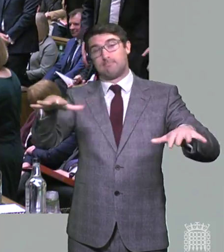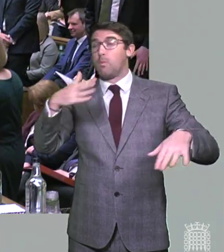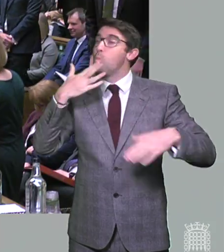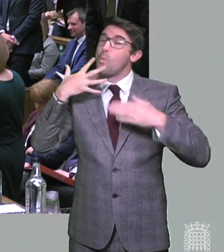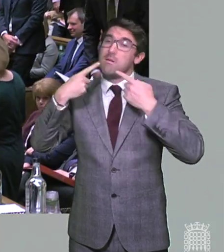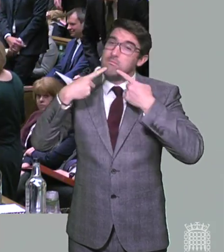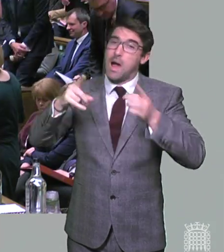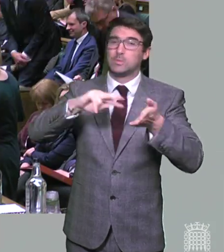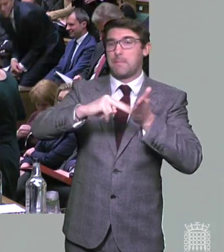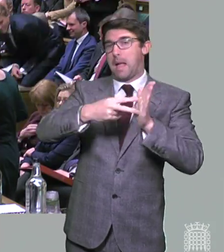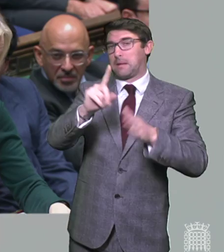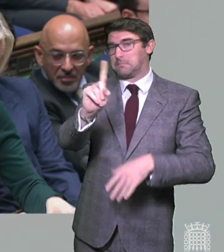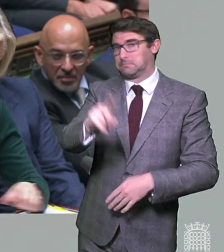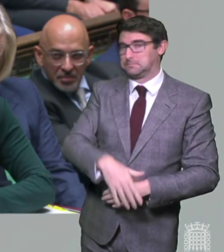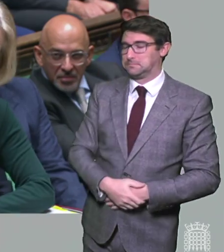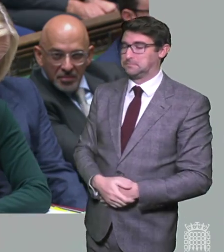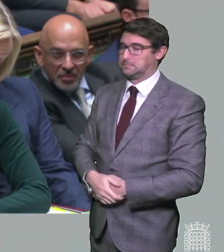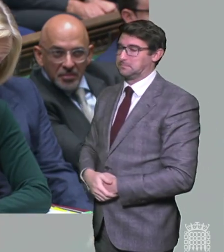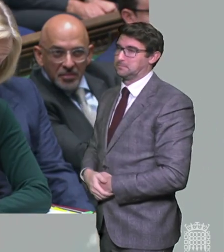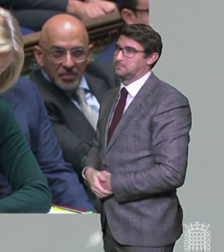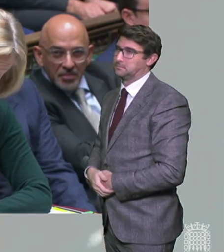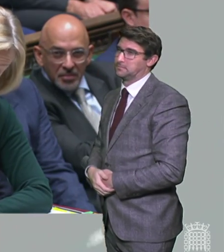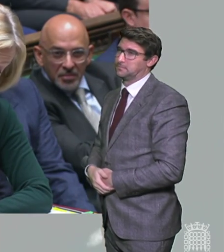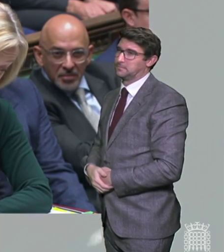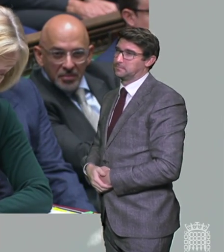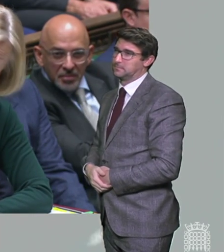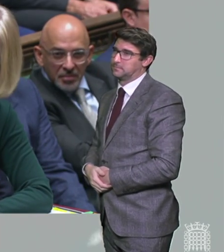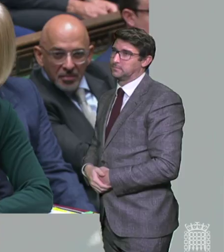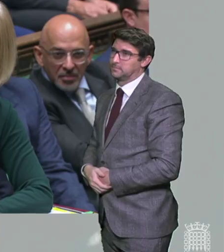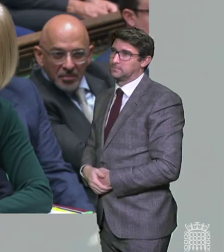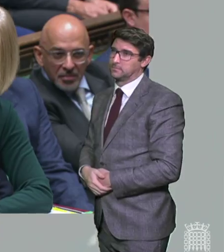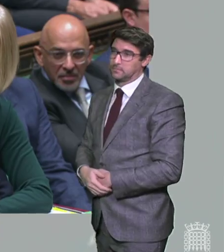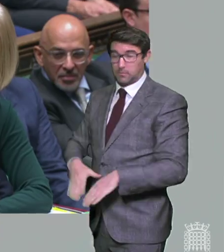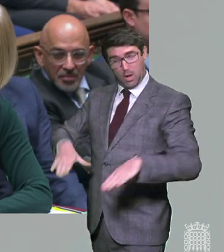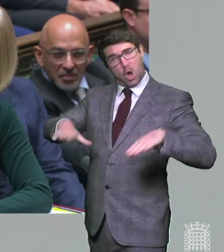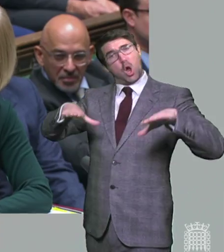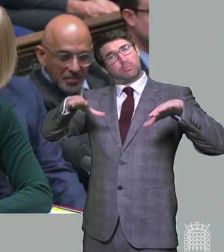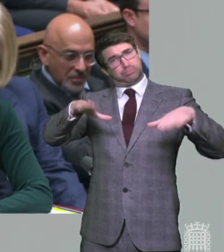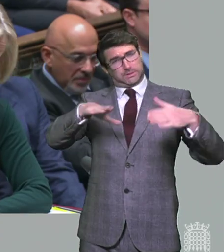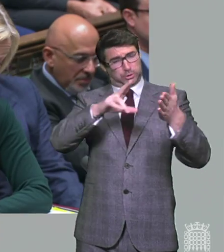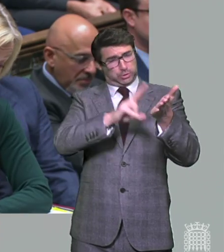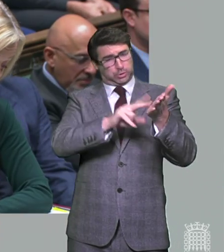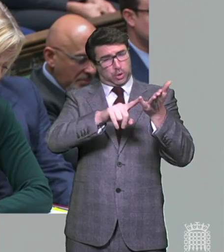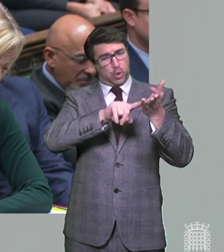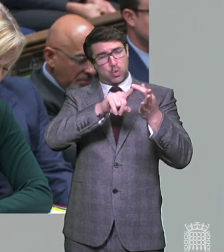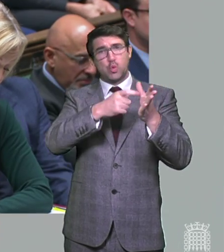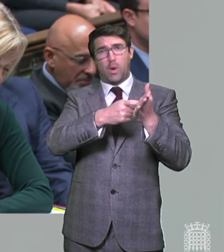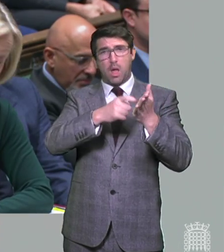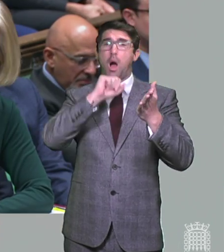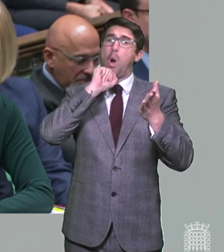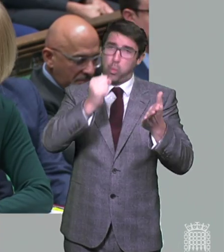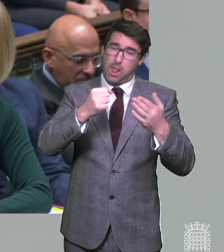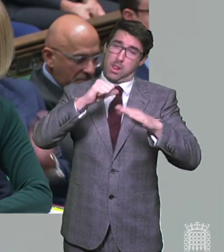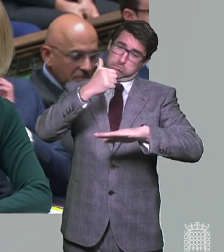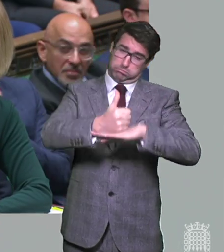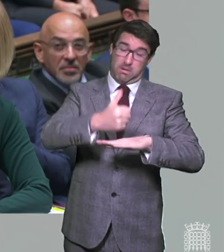I can tell my honourable Friend that Great British Nuclear will be set up this year, and it will bring forward new nuclear projects.